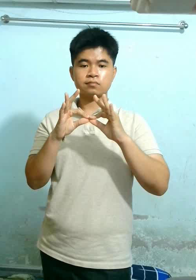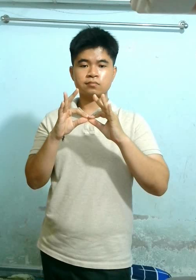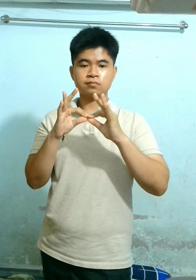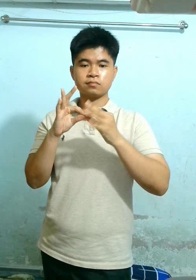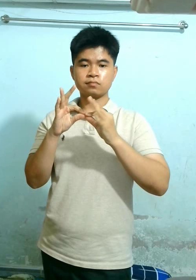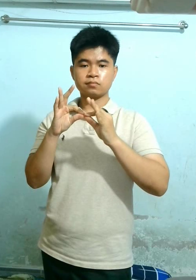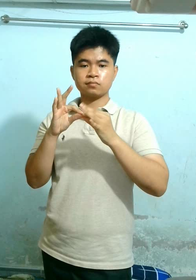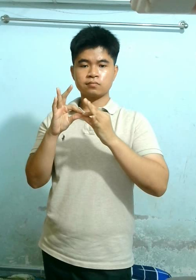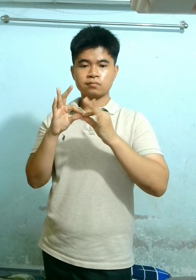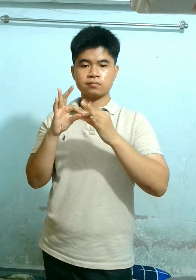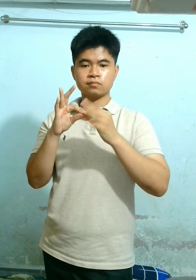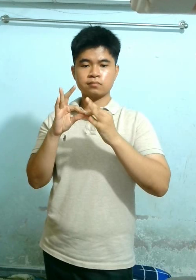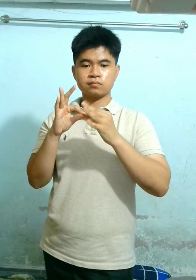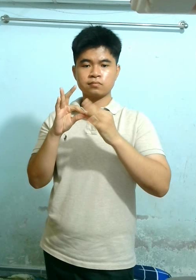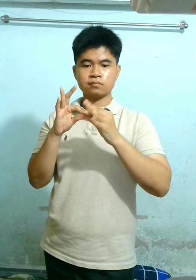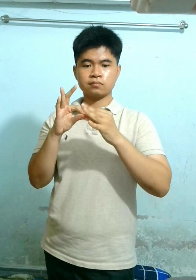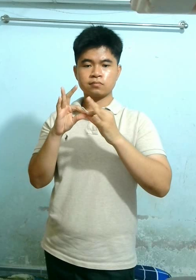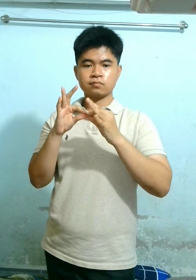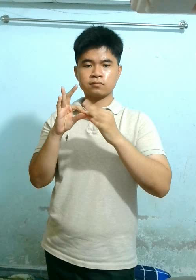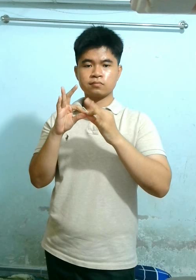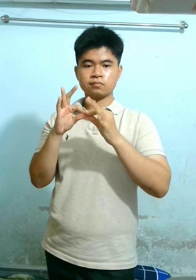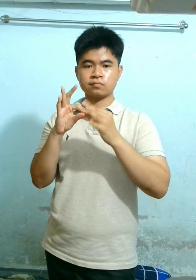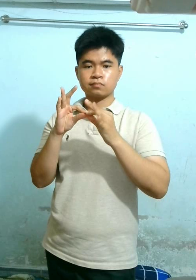phien dich